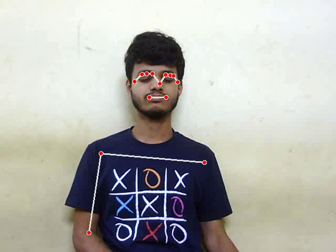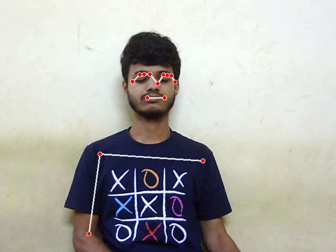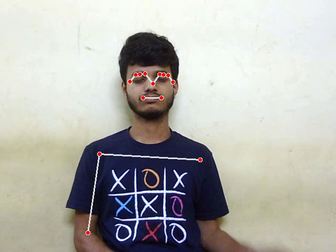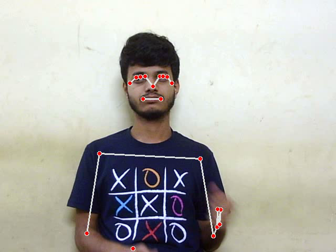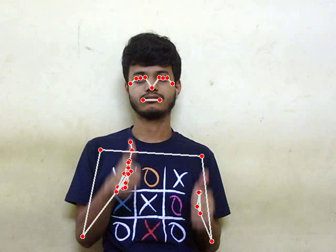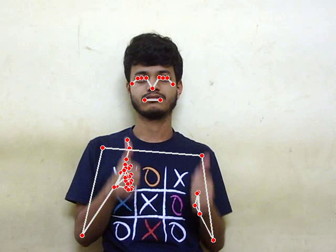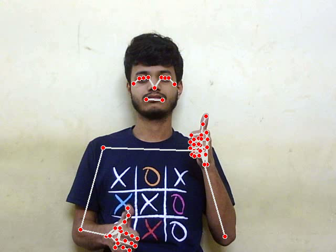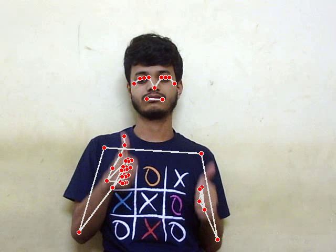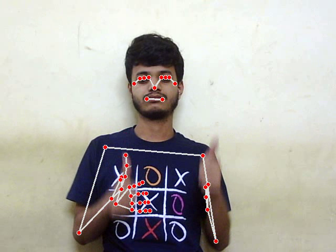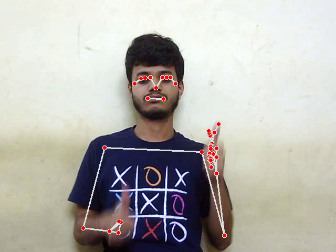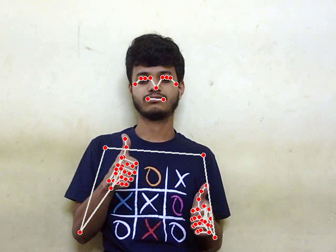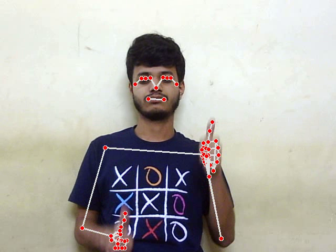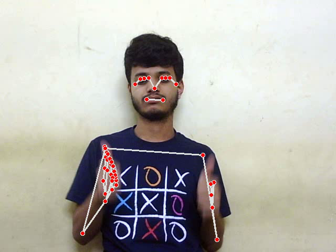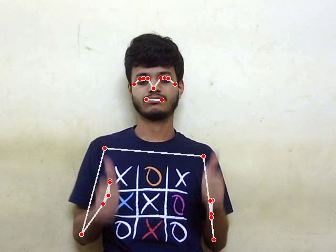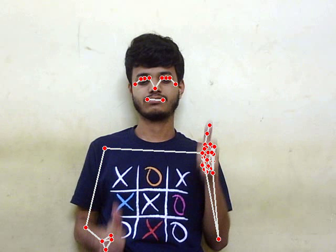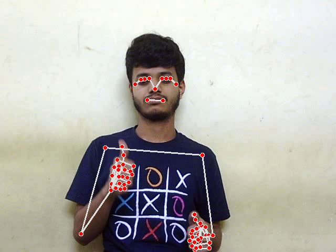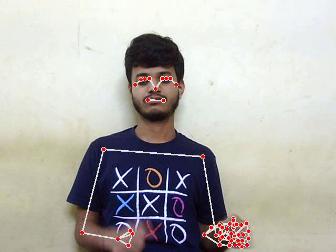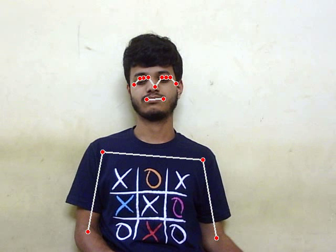which